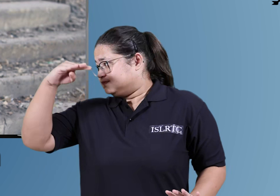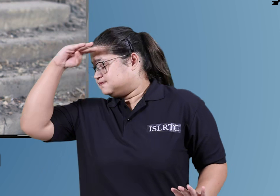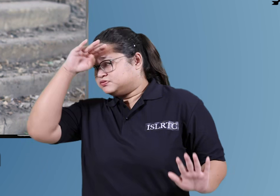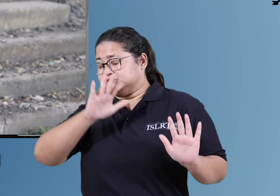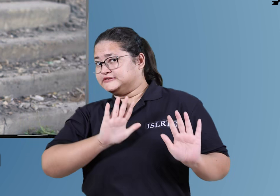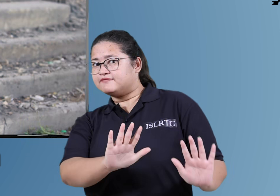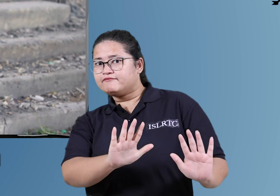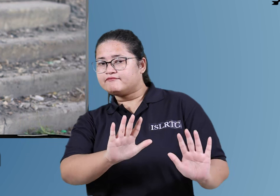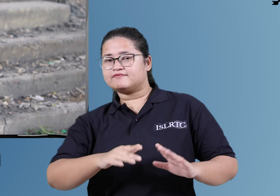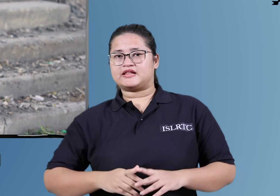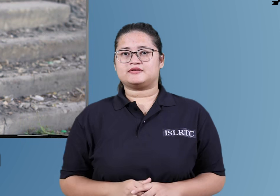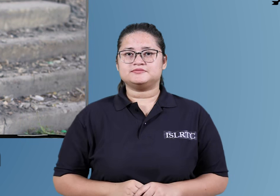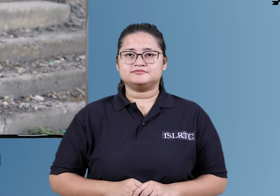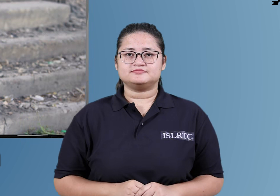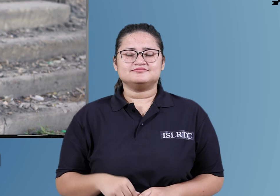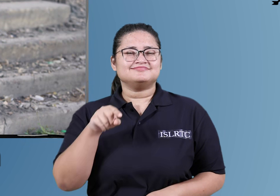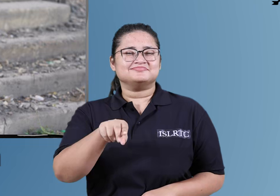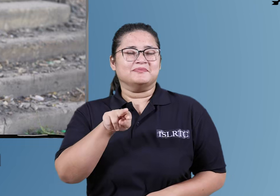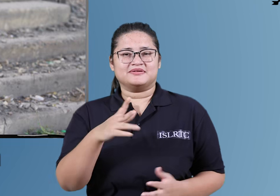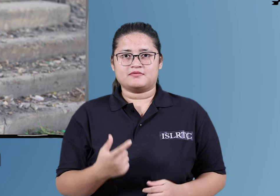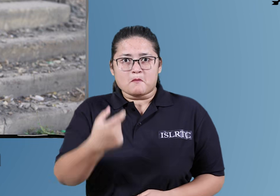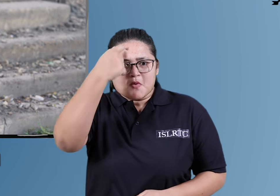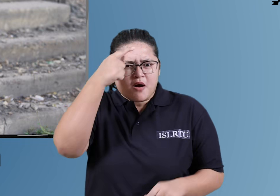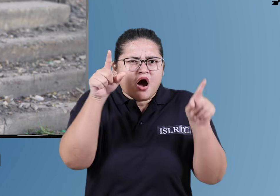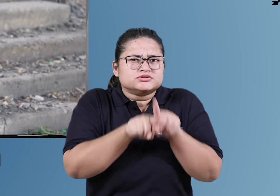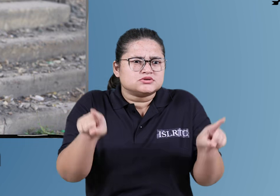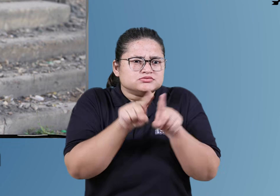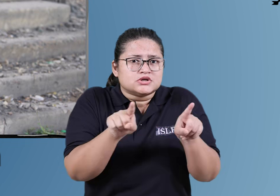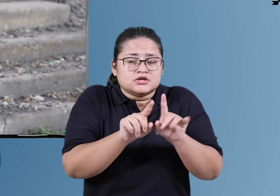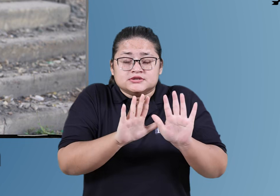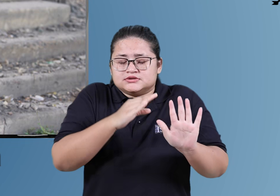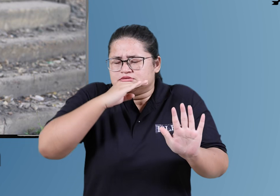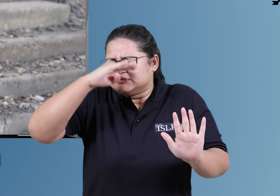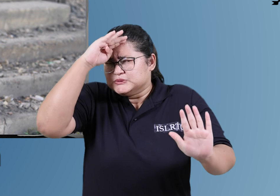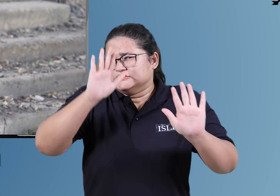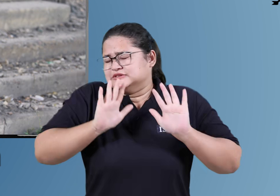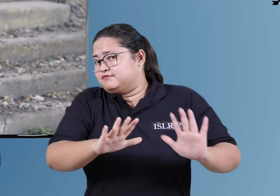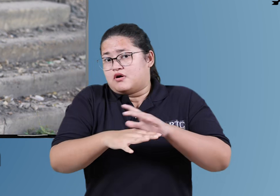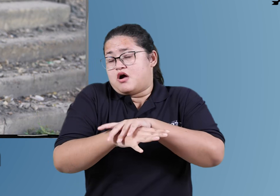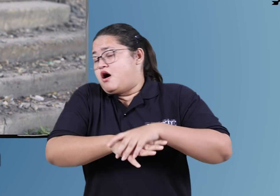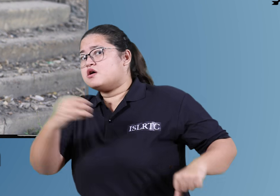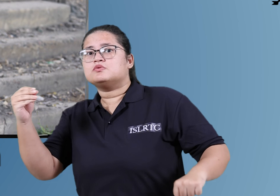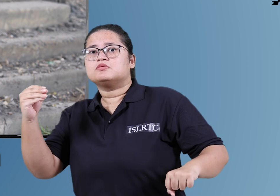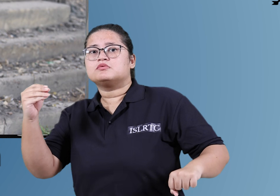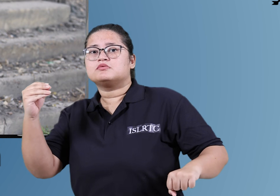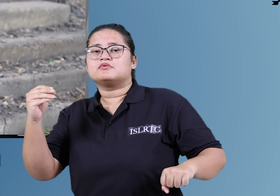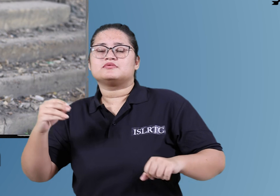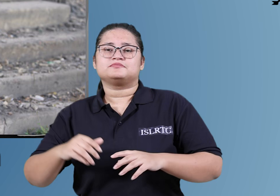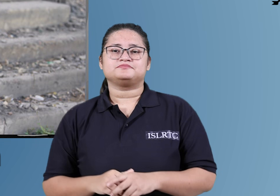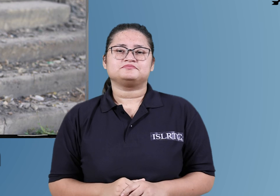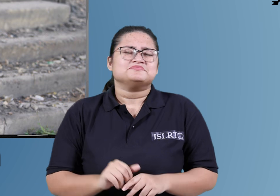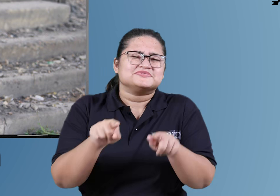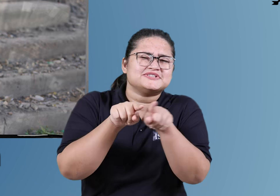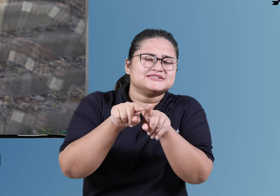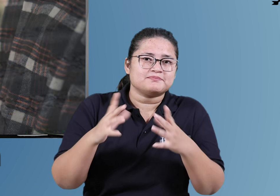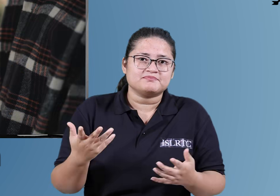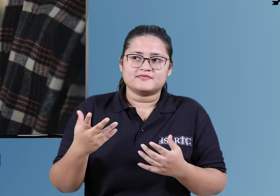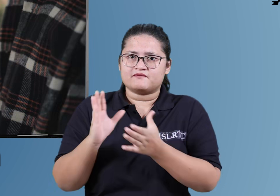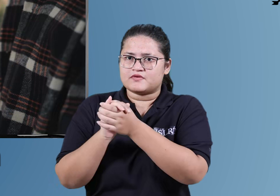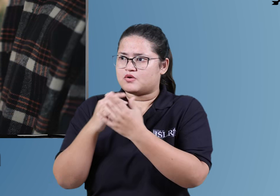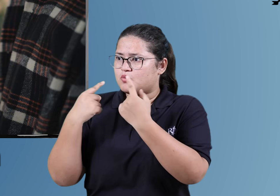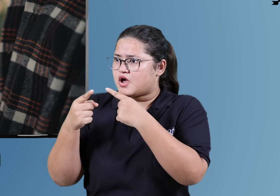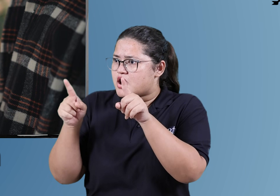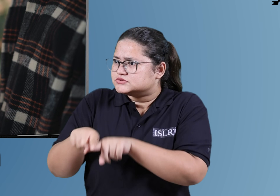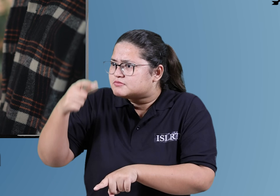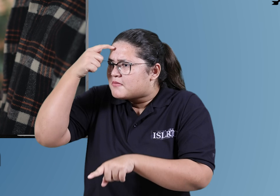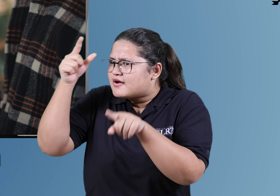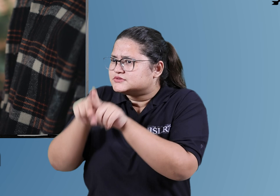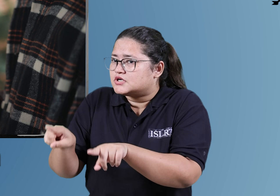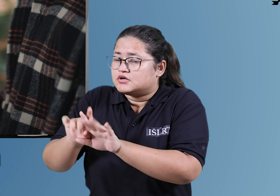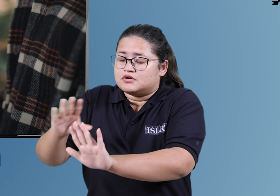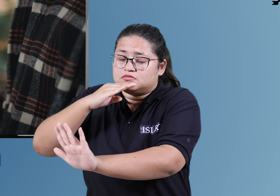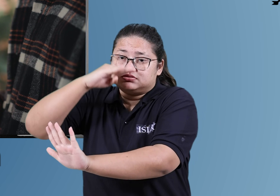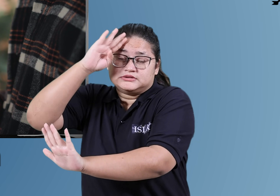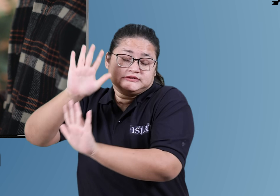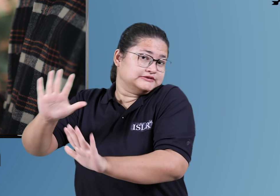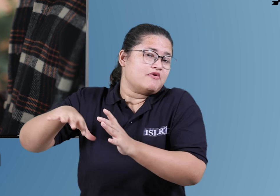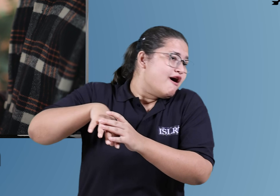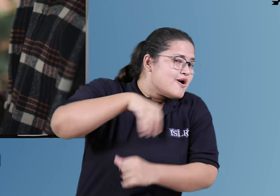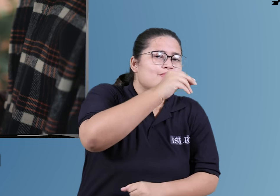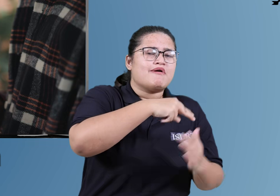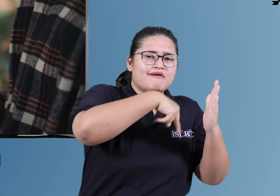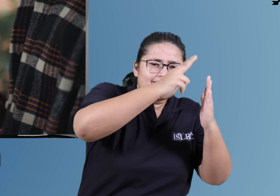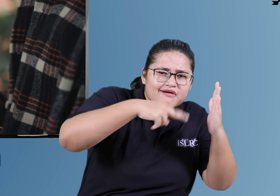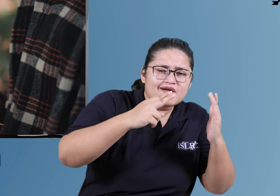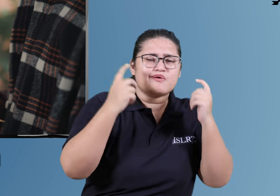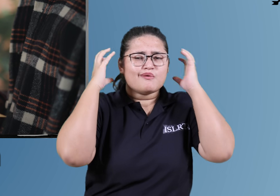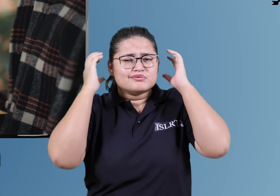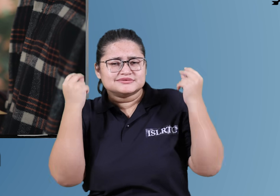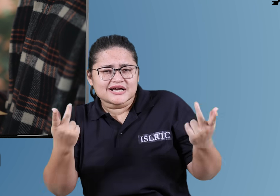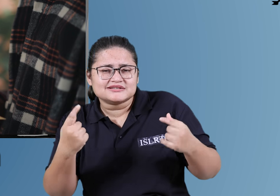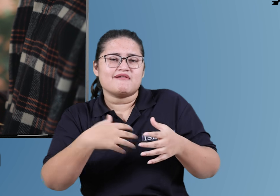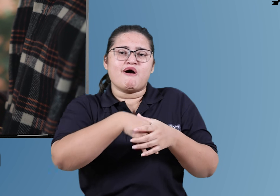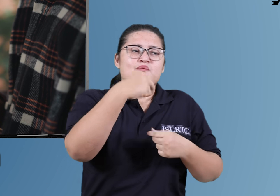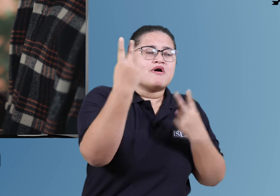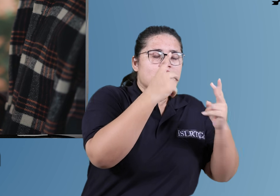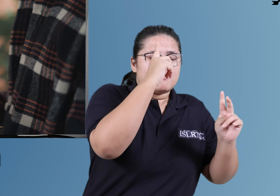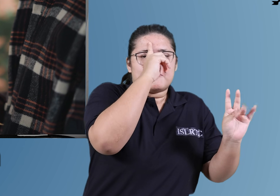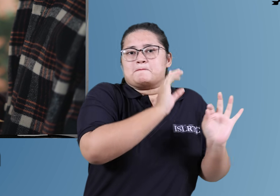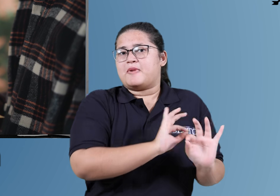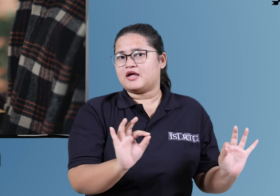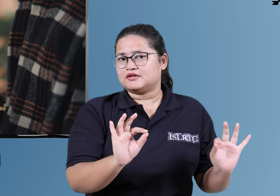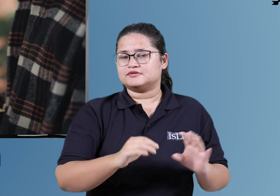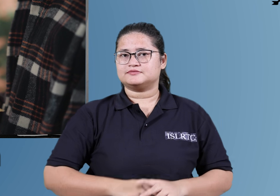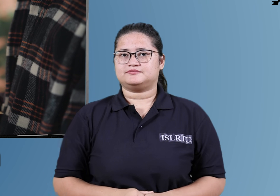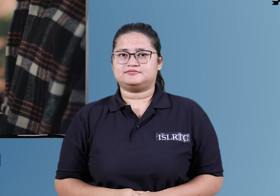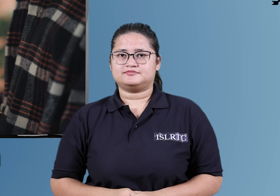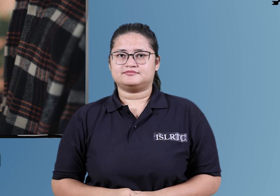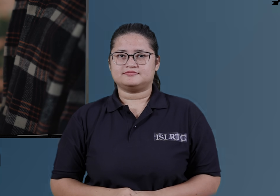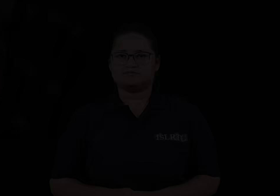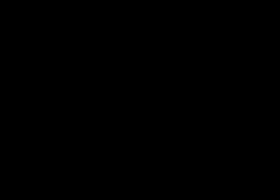Escapism The tendency to escape from difficult realities or problems. For example, when my friend and I have regular arguments, I often seek escapism by reading a book, listening to music, or traveling.